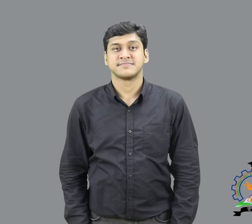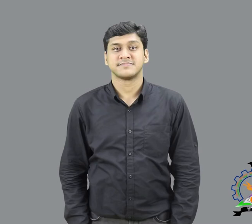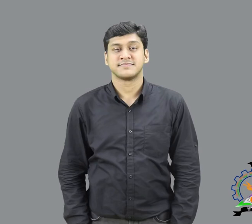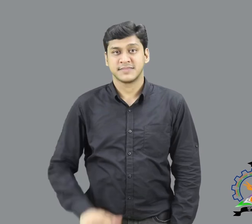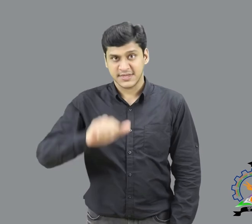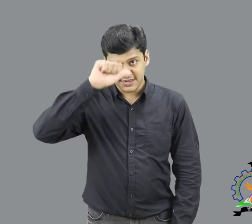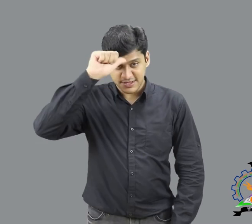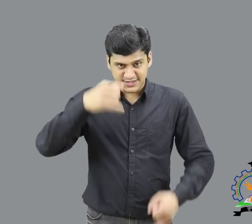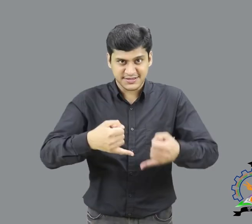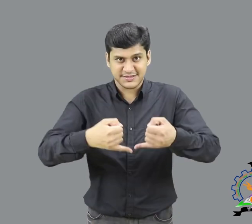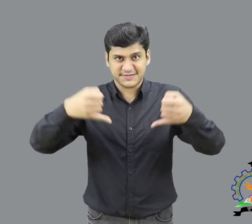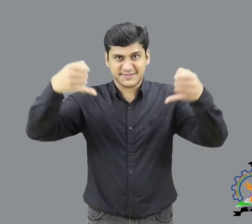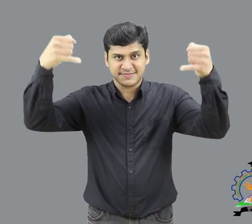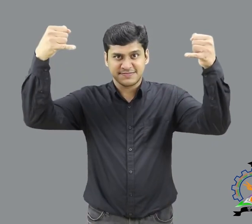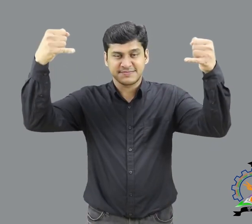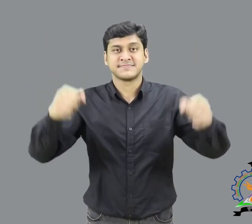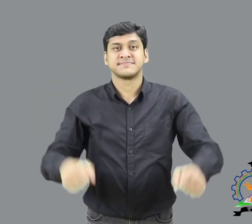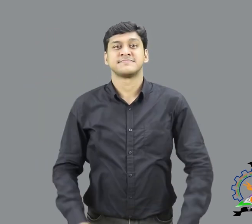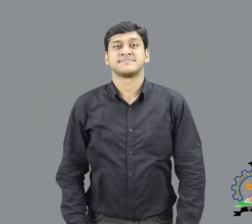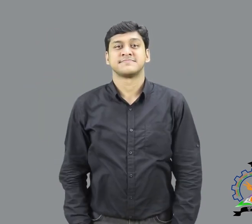Bharat